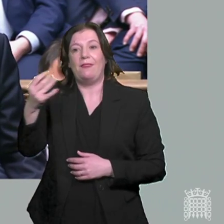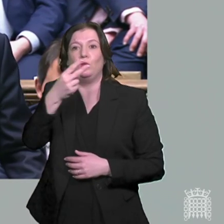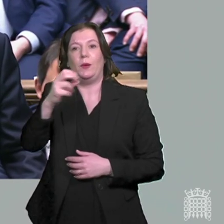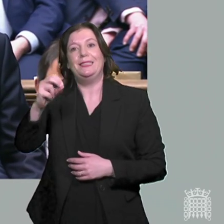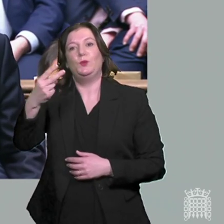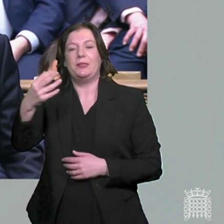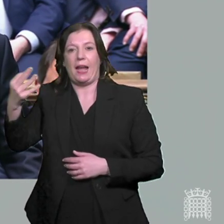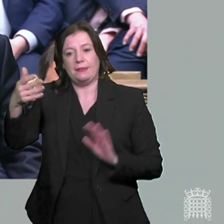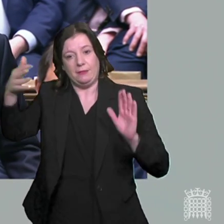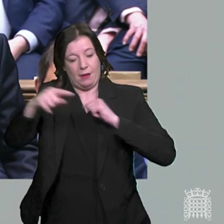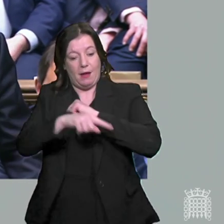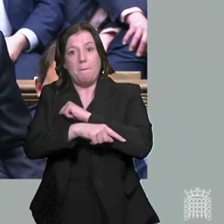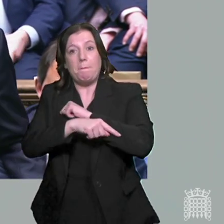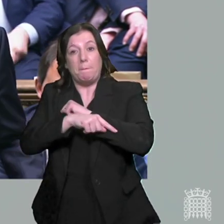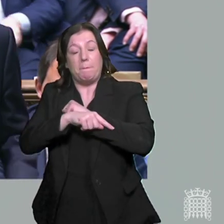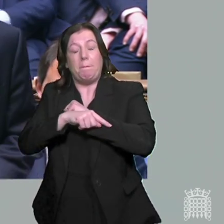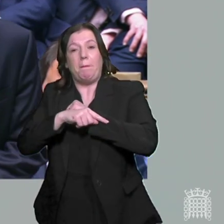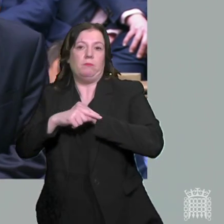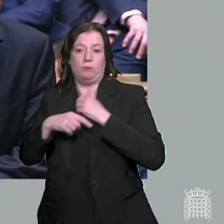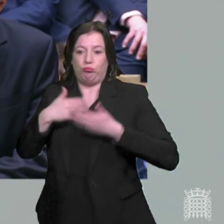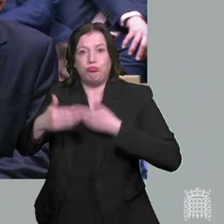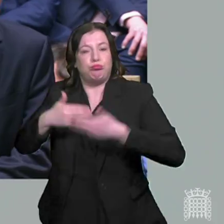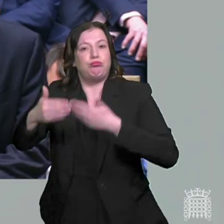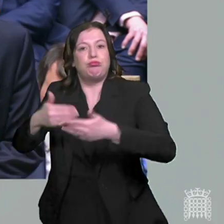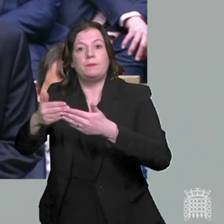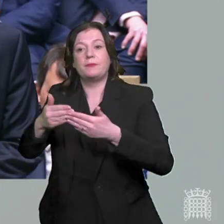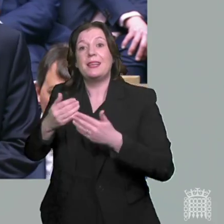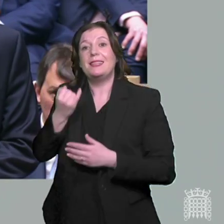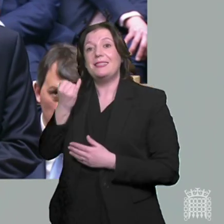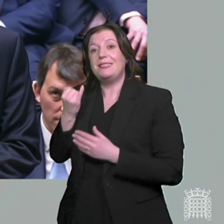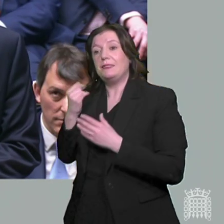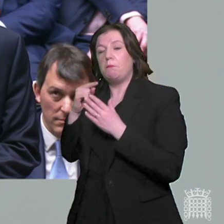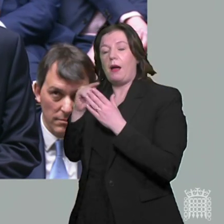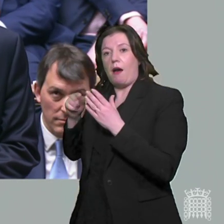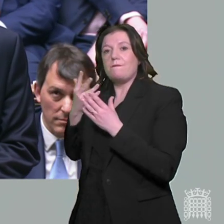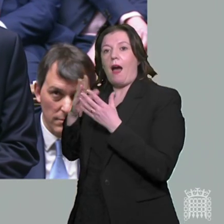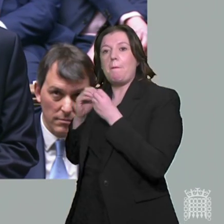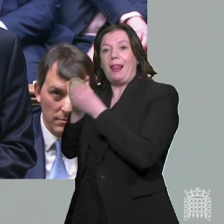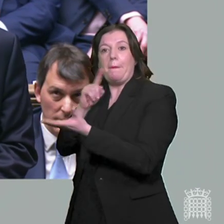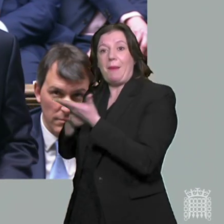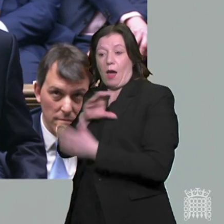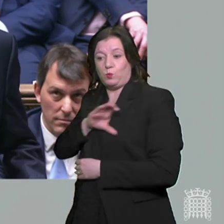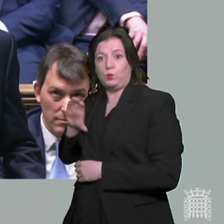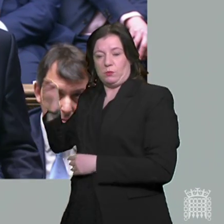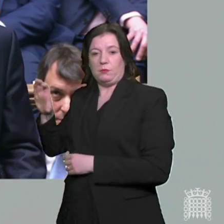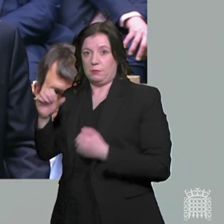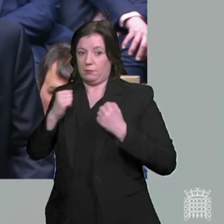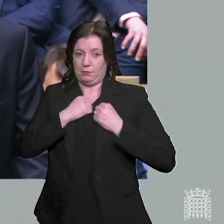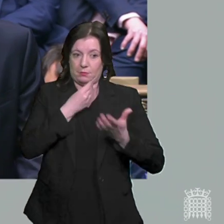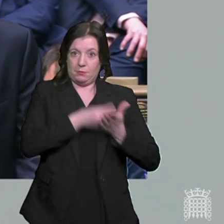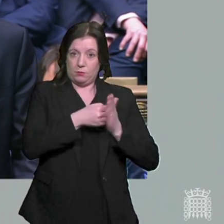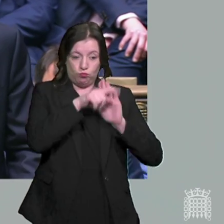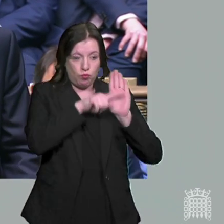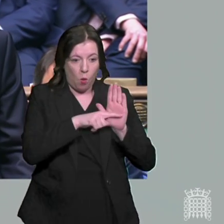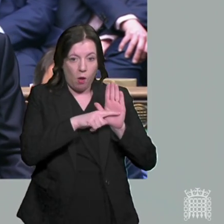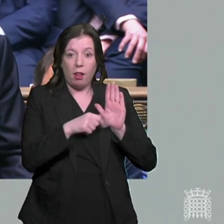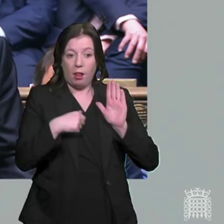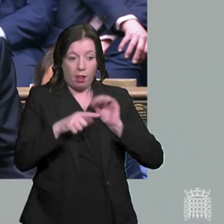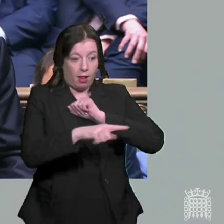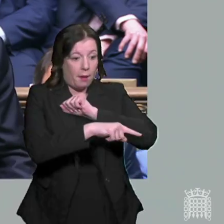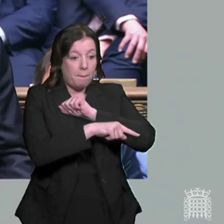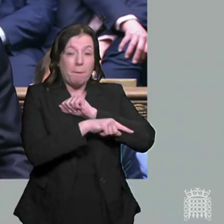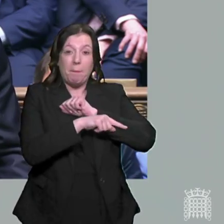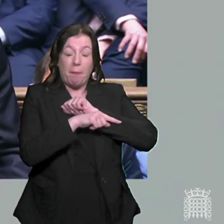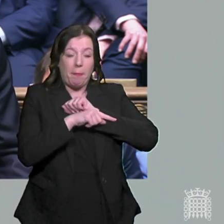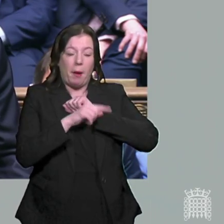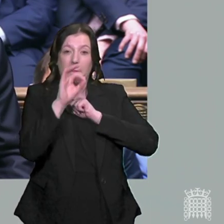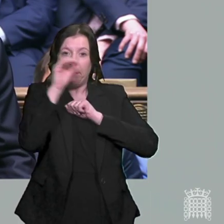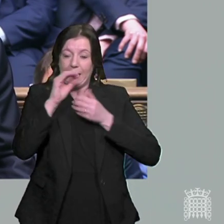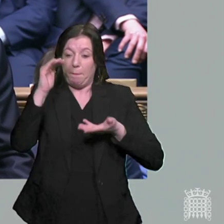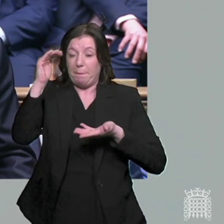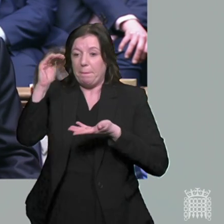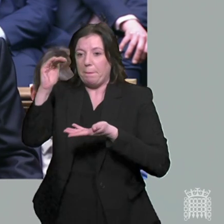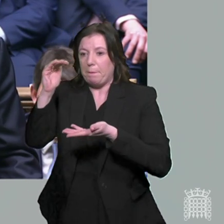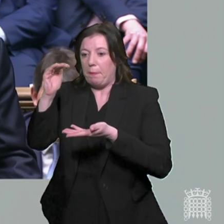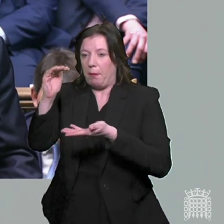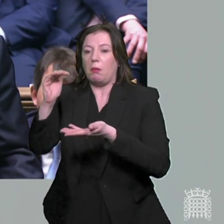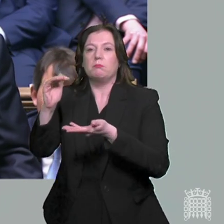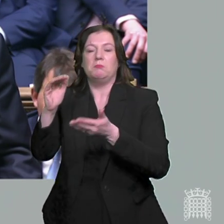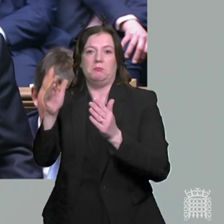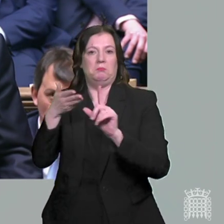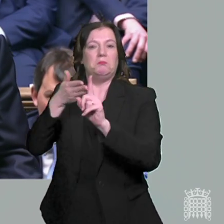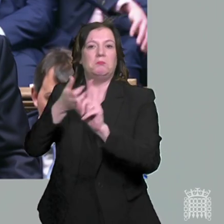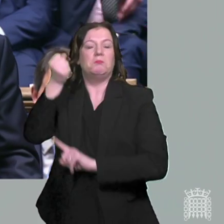We are meeting the debt priority. And with a buffer of £6.5 billion, it means we are meeting our fiscal rule to have debt falling as a percentage of GDP by the fifth year of the forecast.